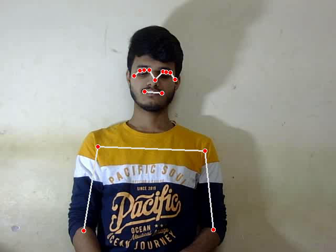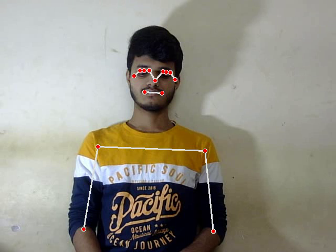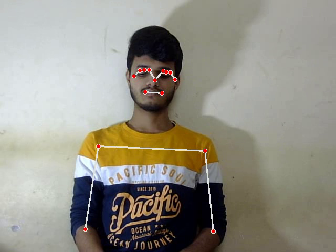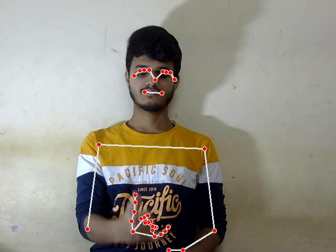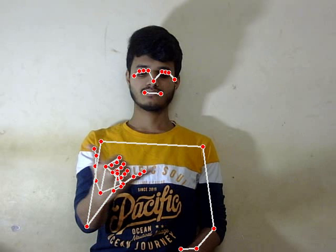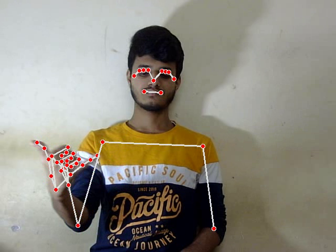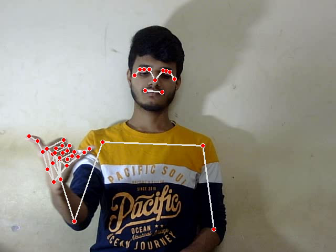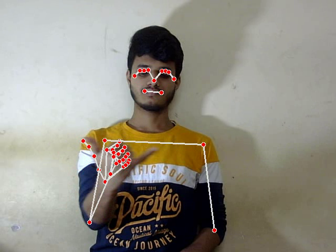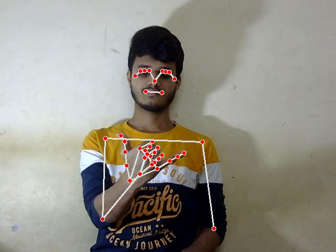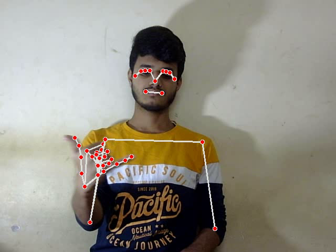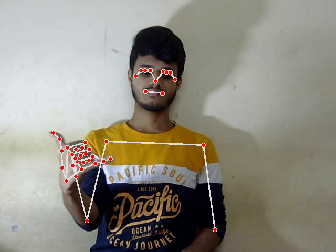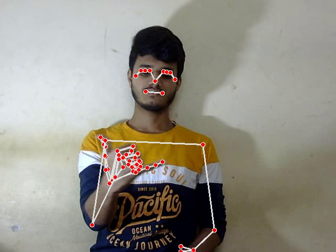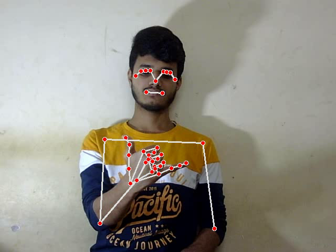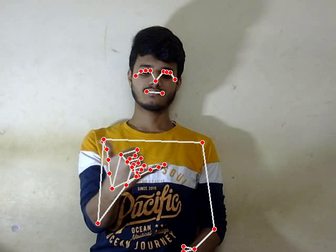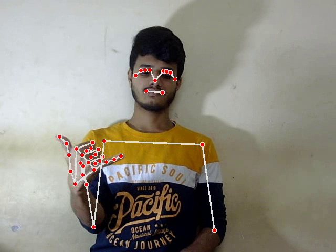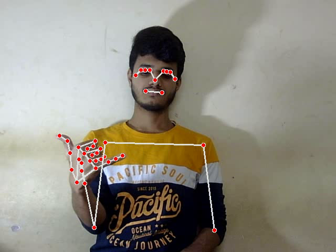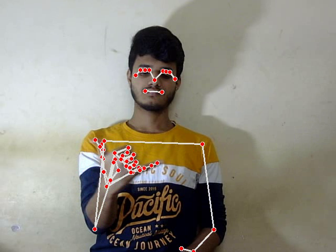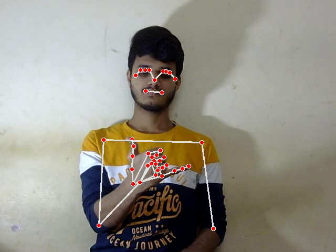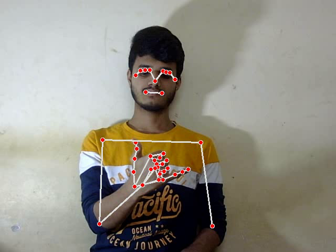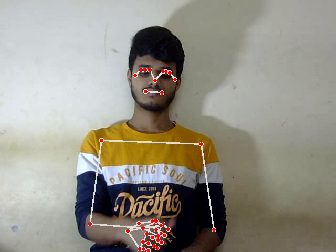same